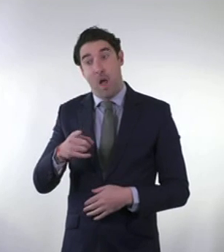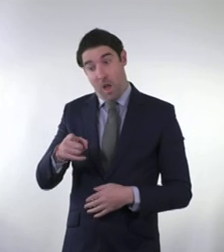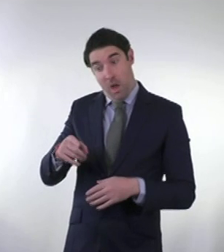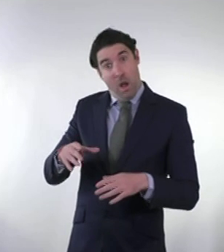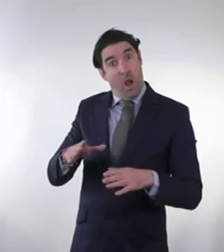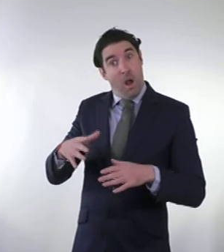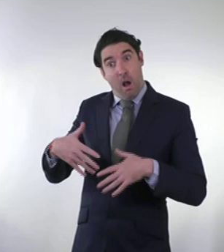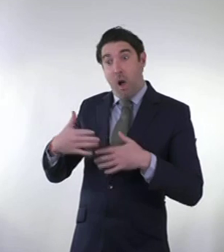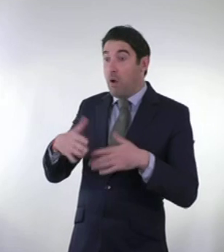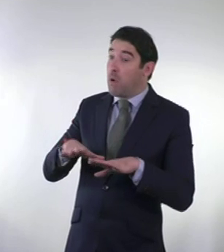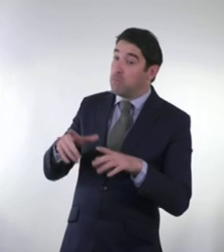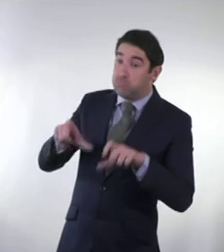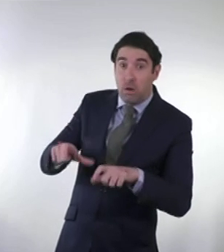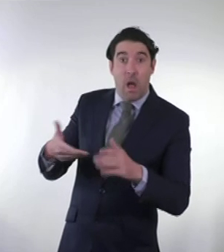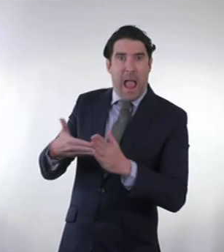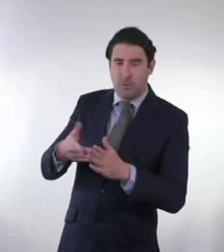Why does the Prime Minister think that is?